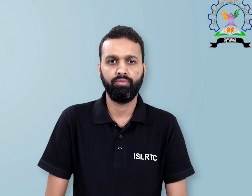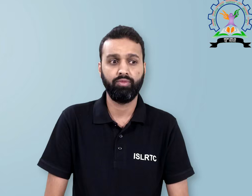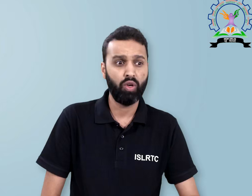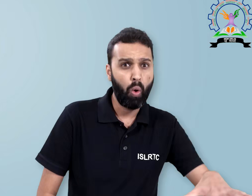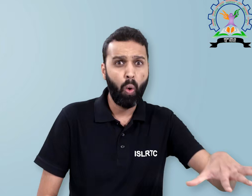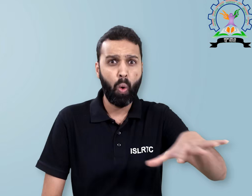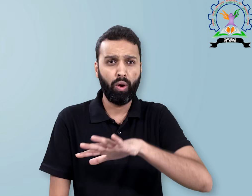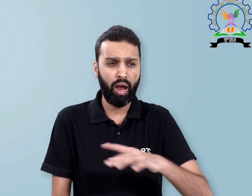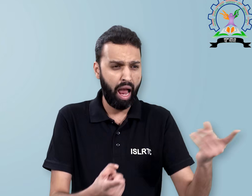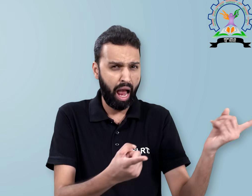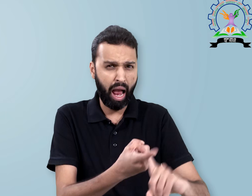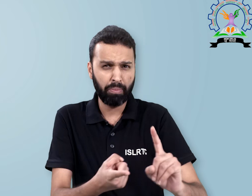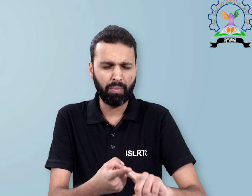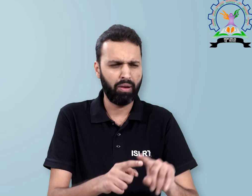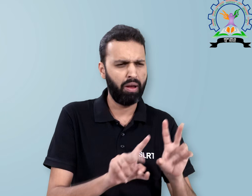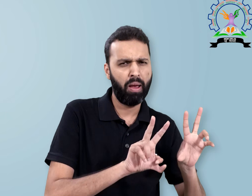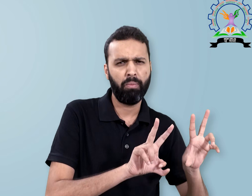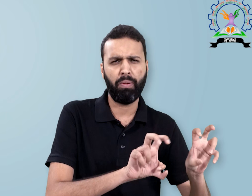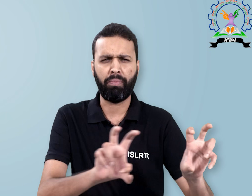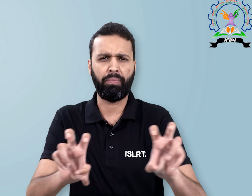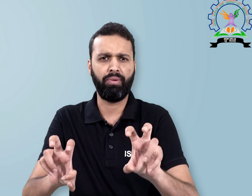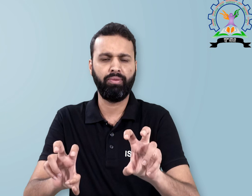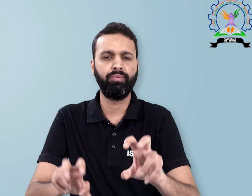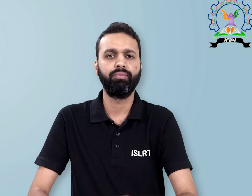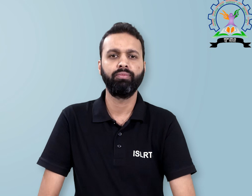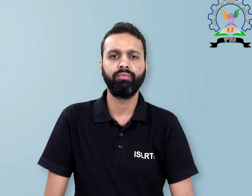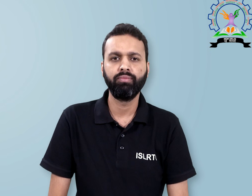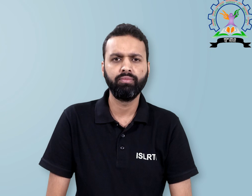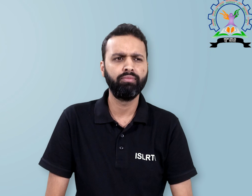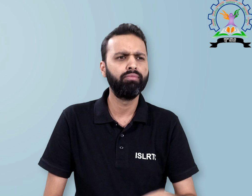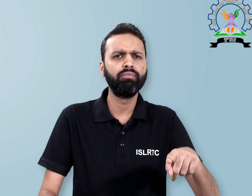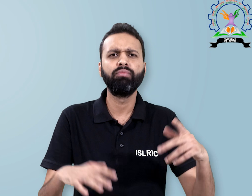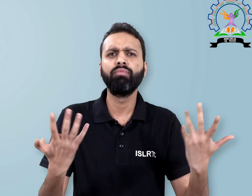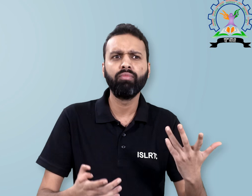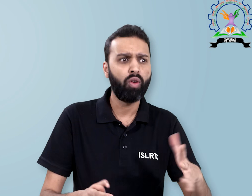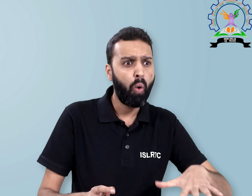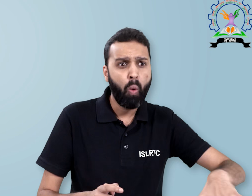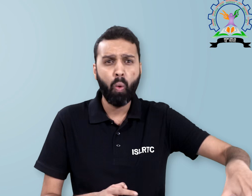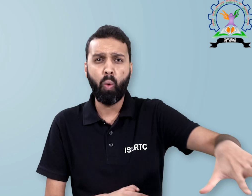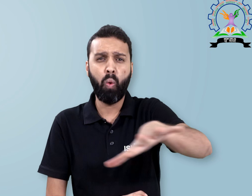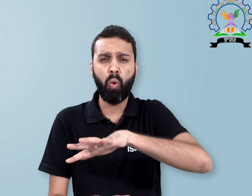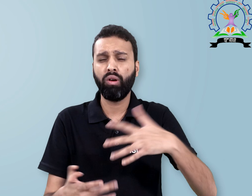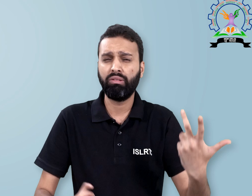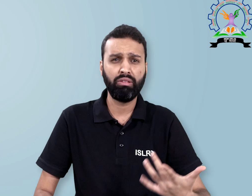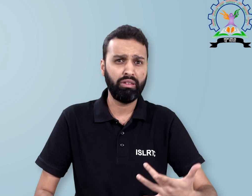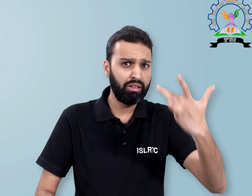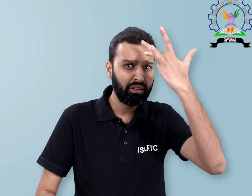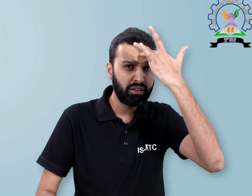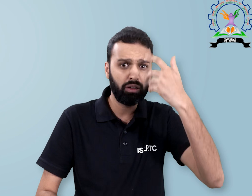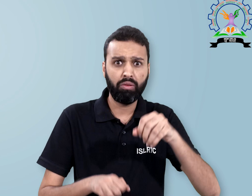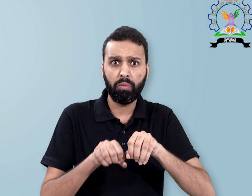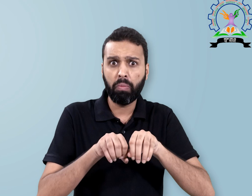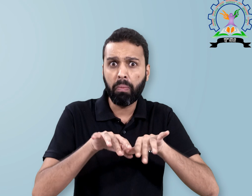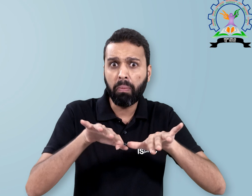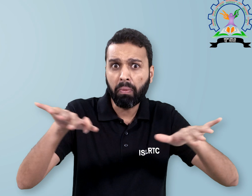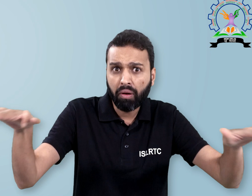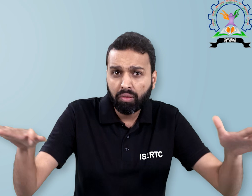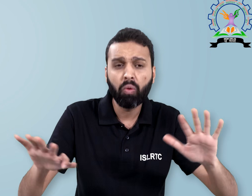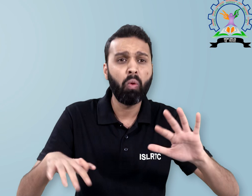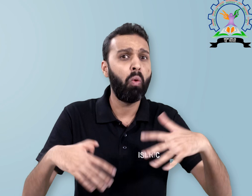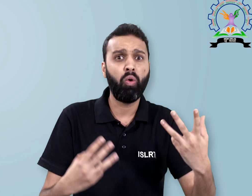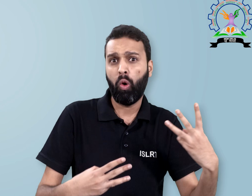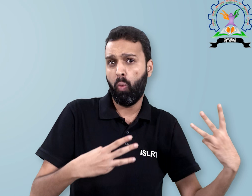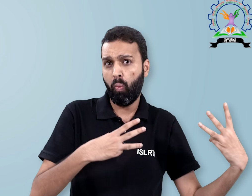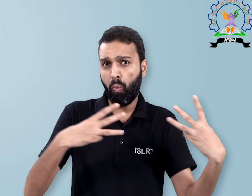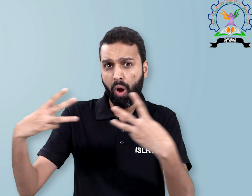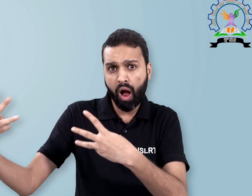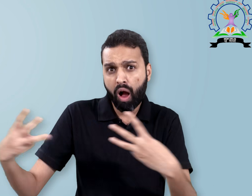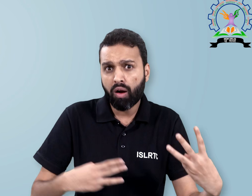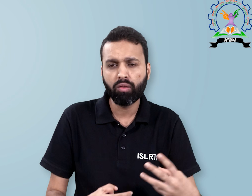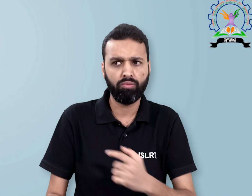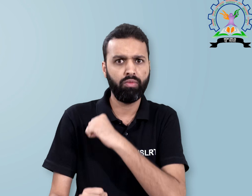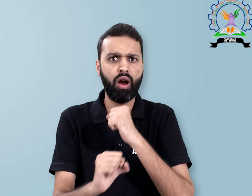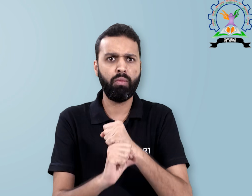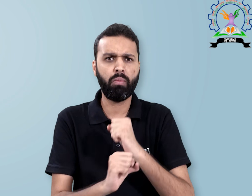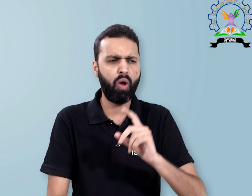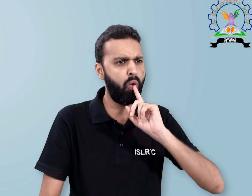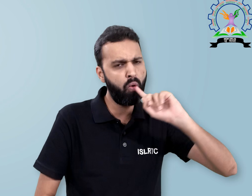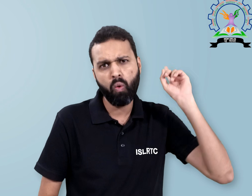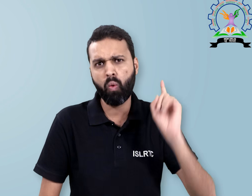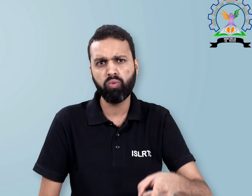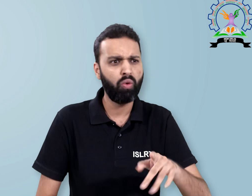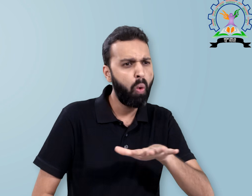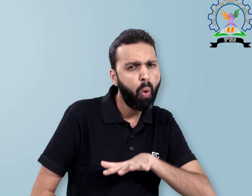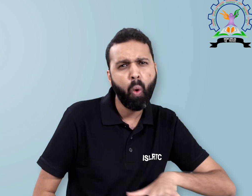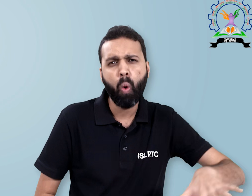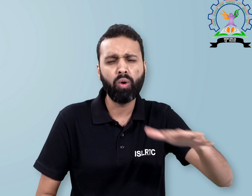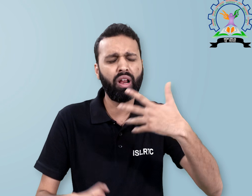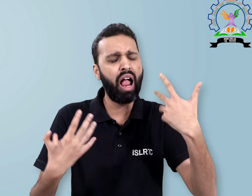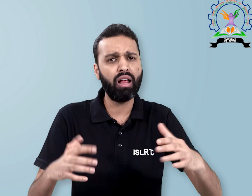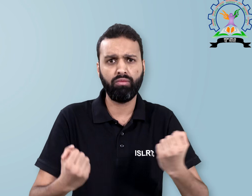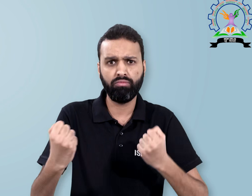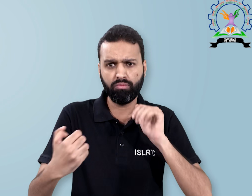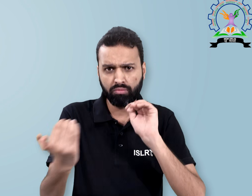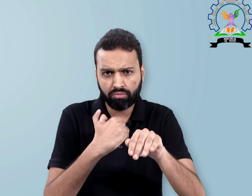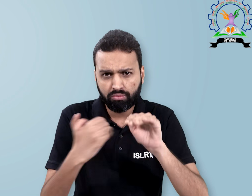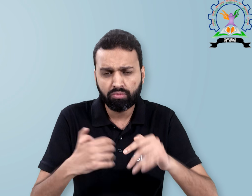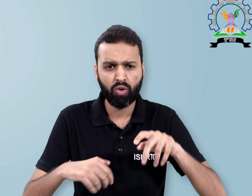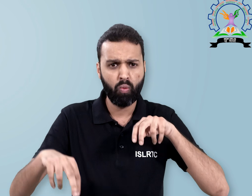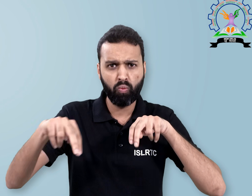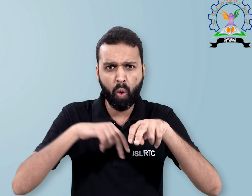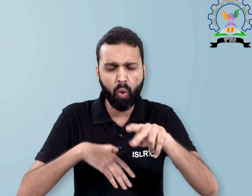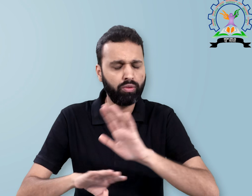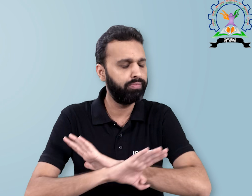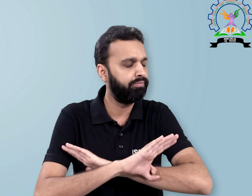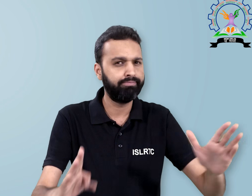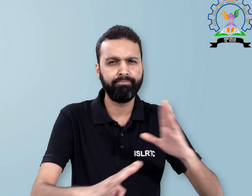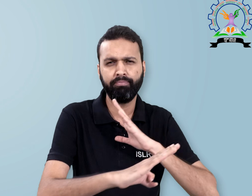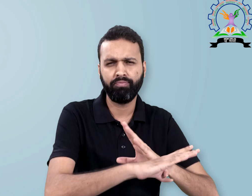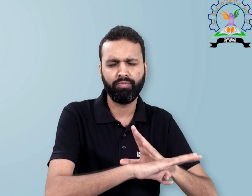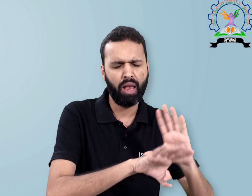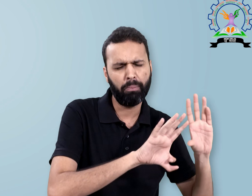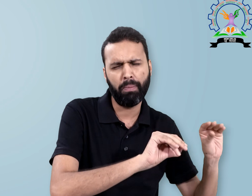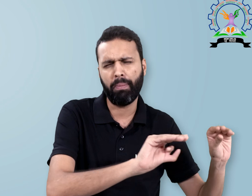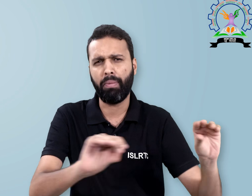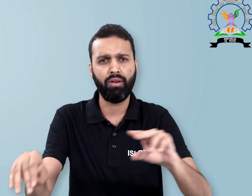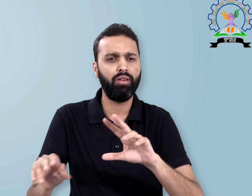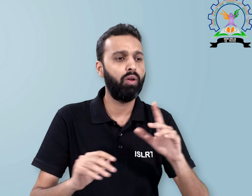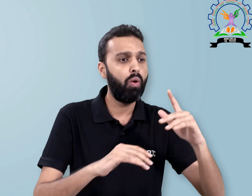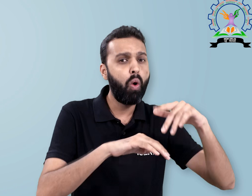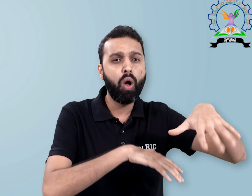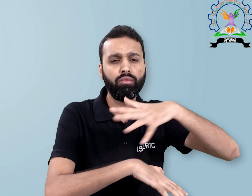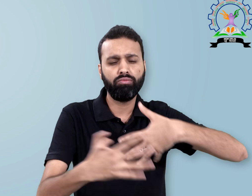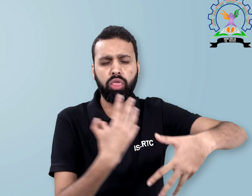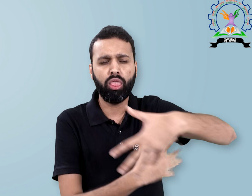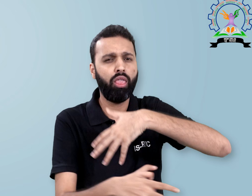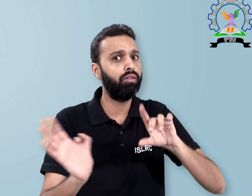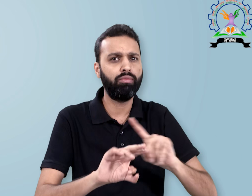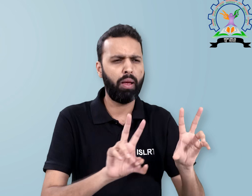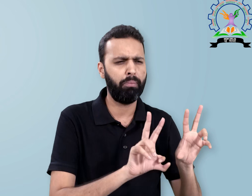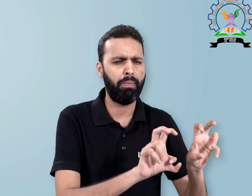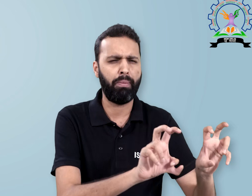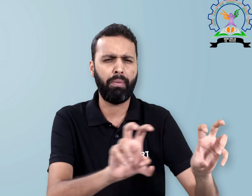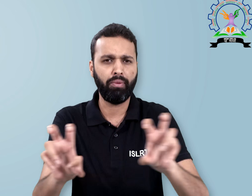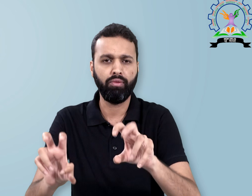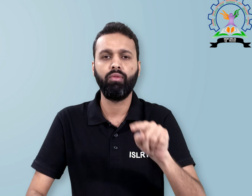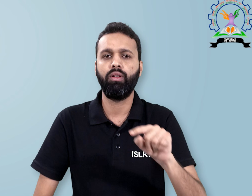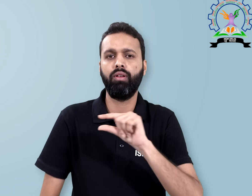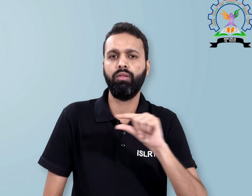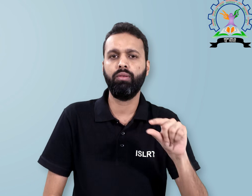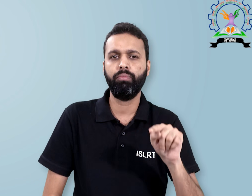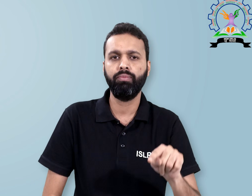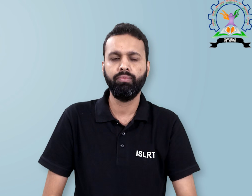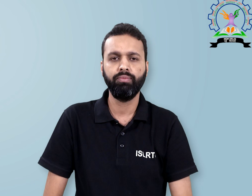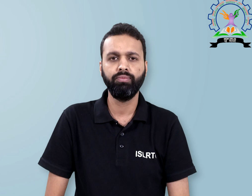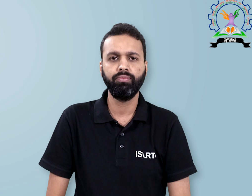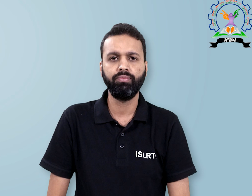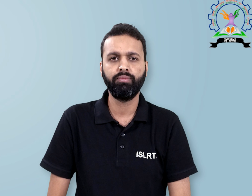Lockdown It is a temporary condition imposed by government during the outbreak of an epidemic disease or war. People are required to refrain from activities outside the home involving public contact.